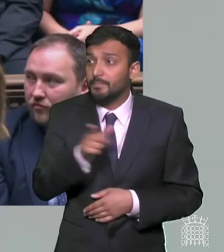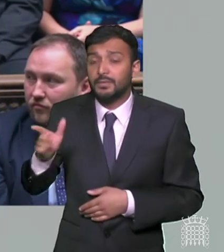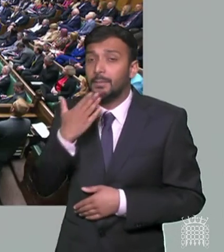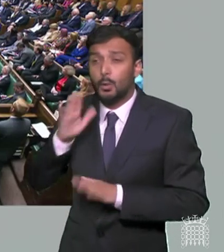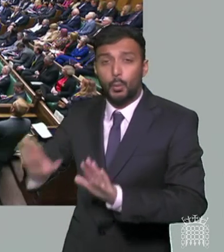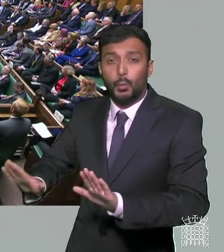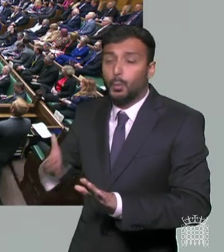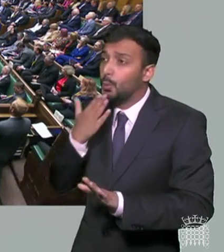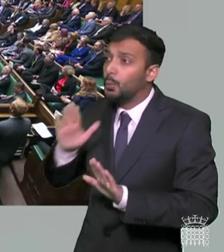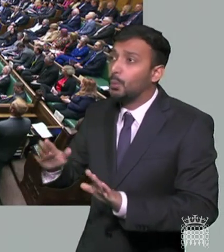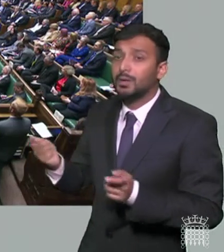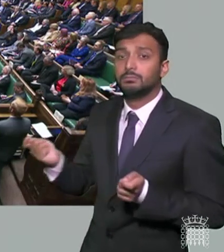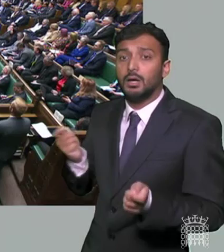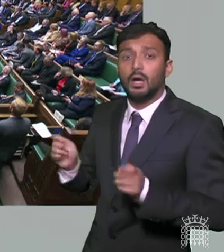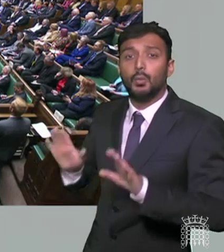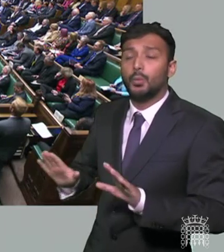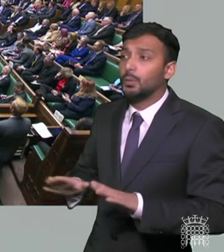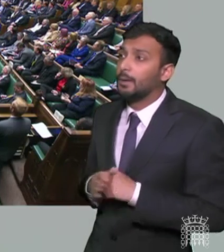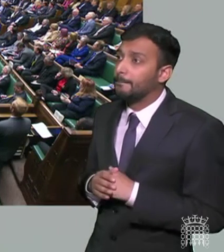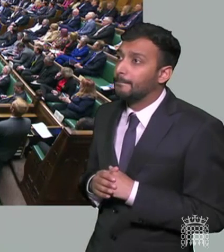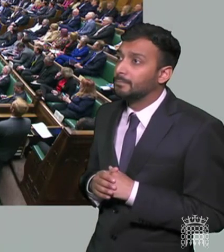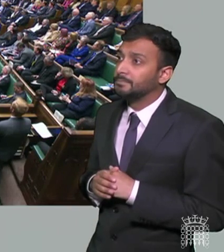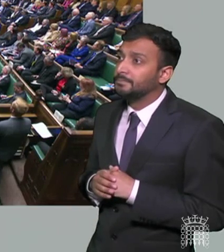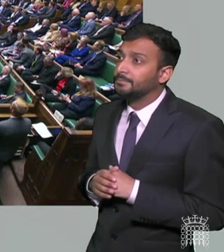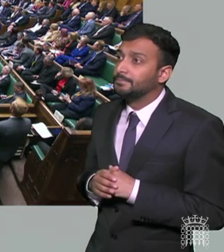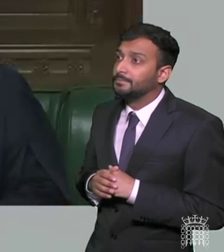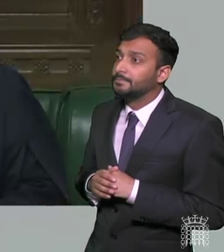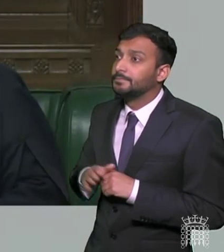Order. I think we will have a little quiet.